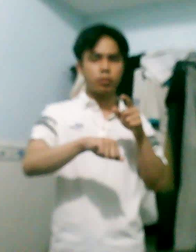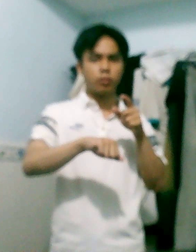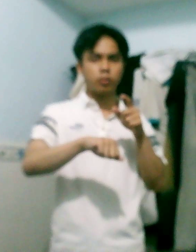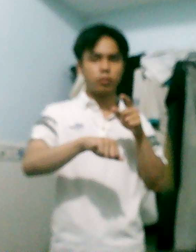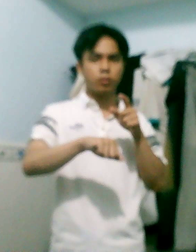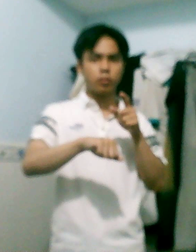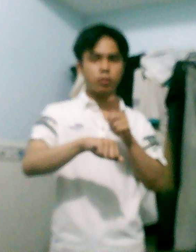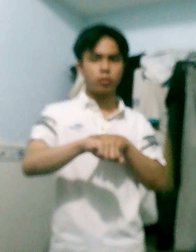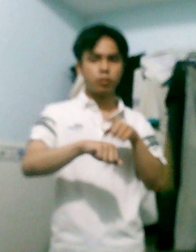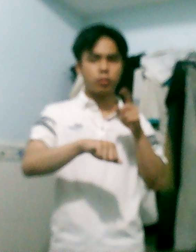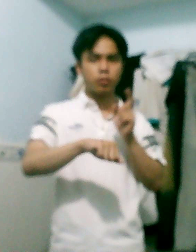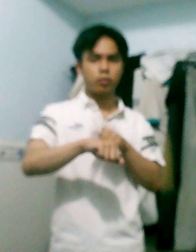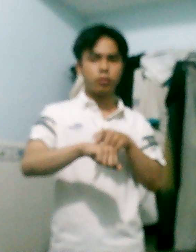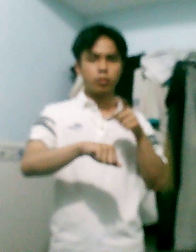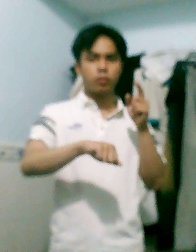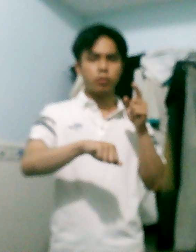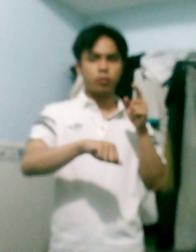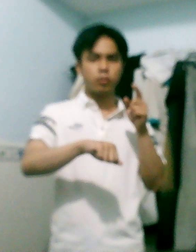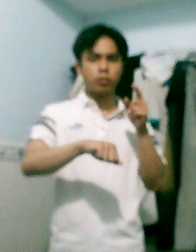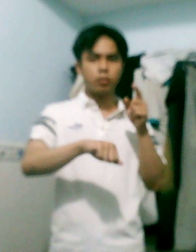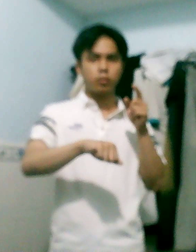gio